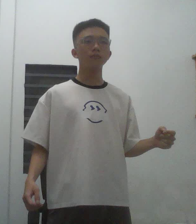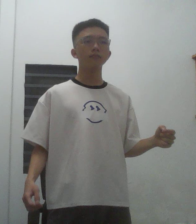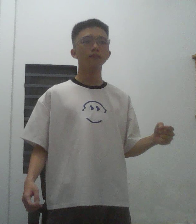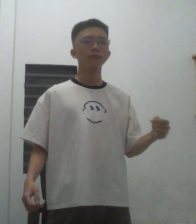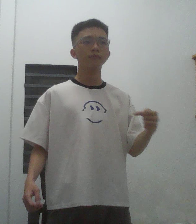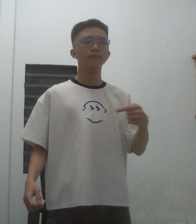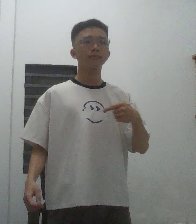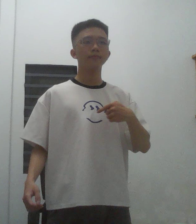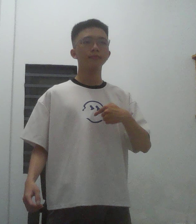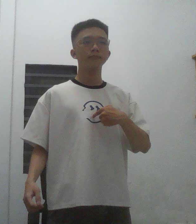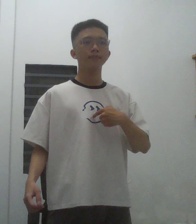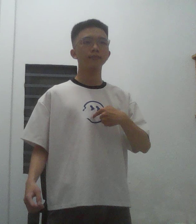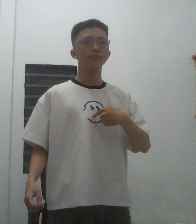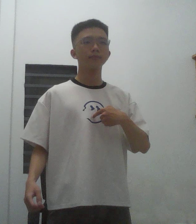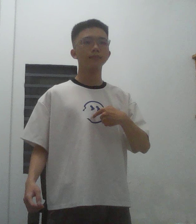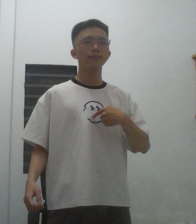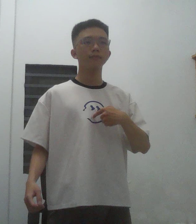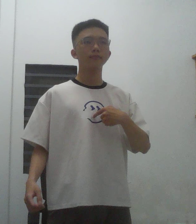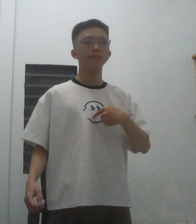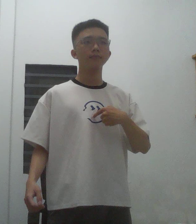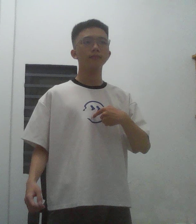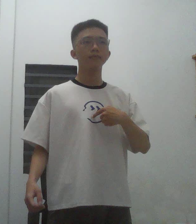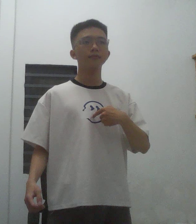toi